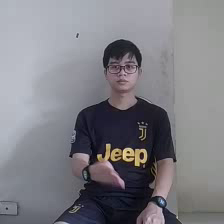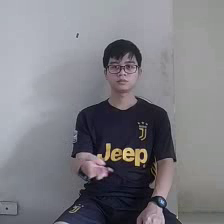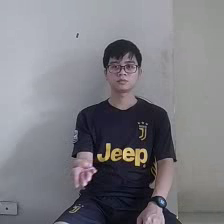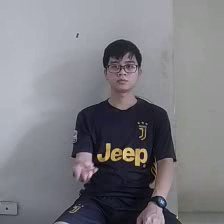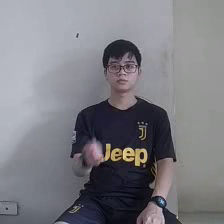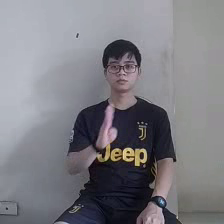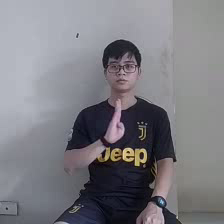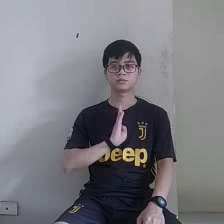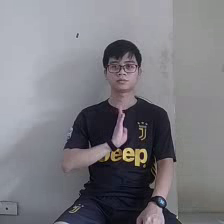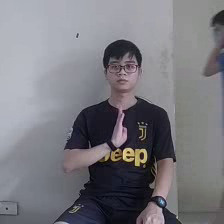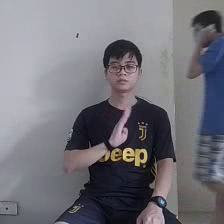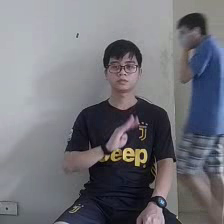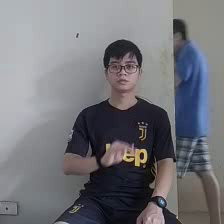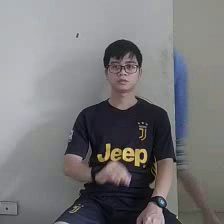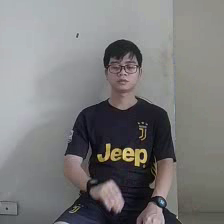Xin phép